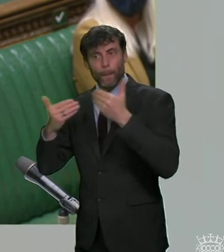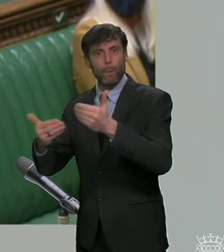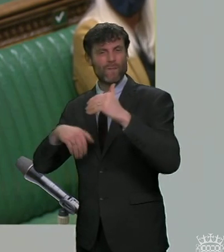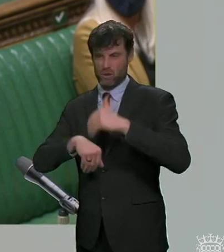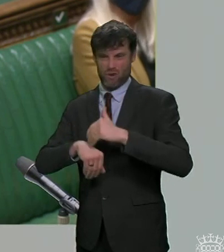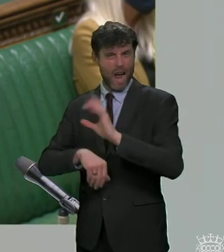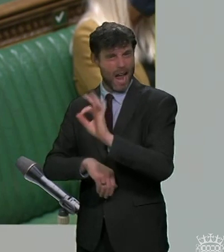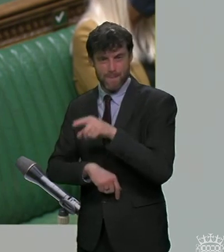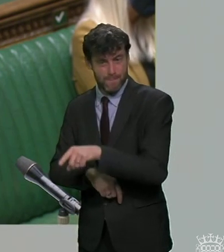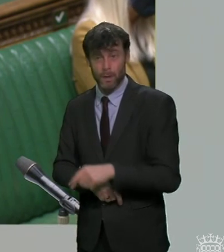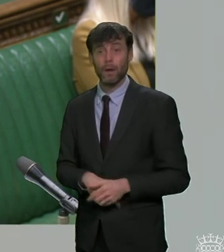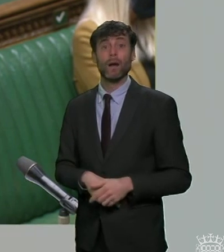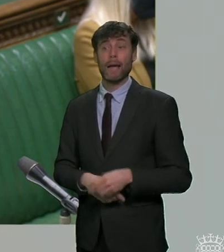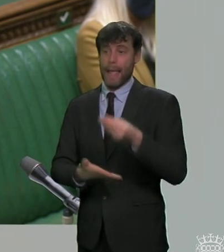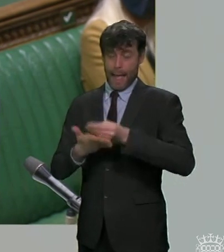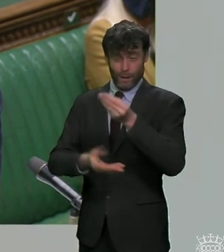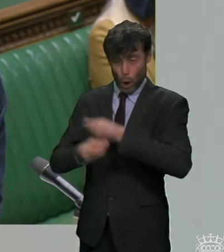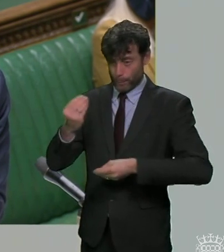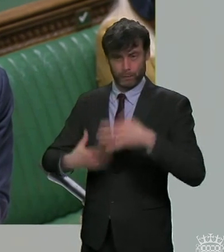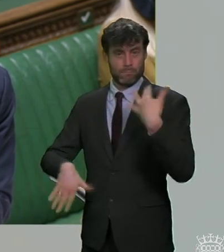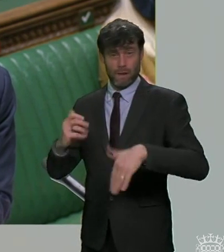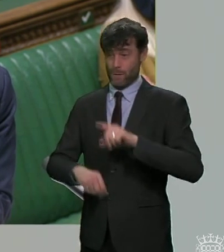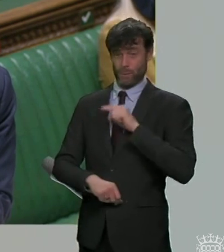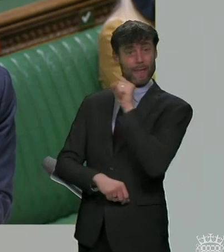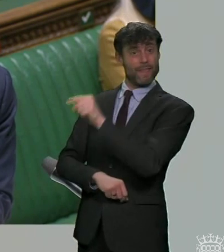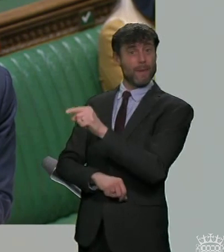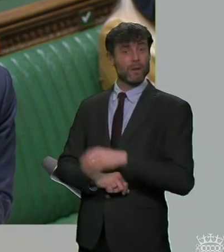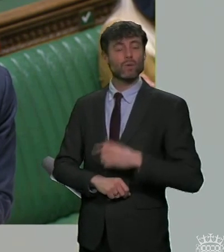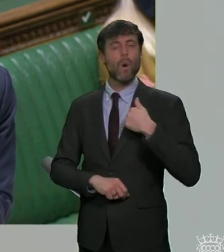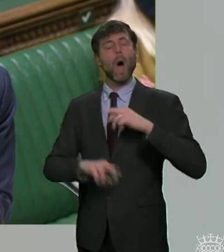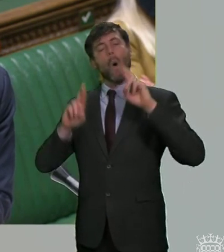I hope very much that the people of Scotland will go for common sense.